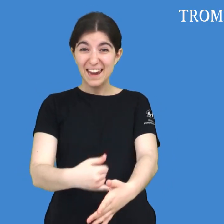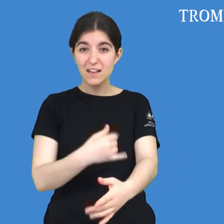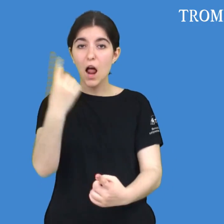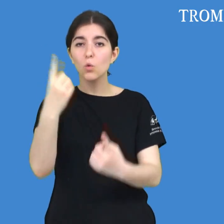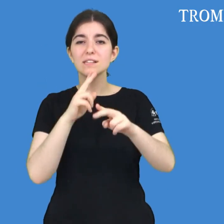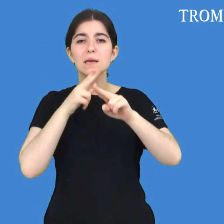alguno